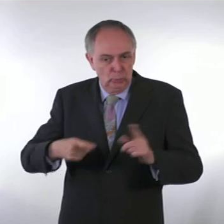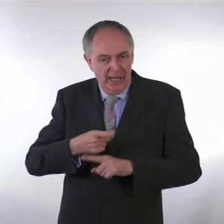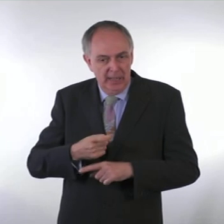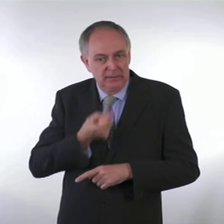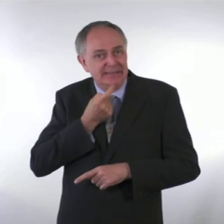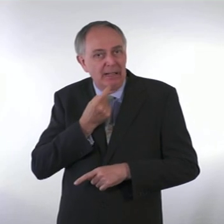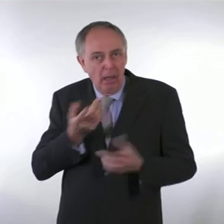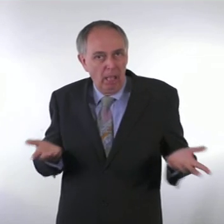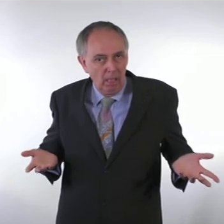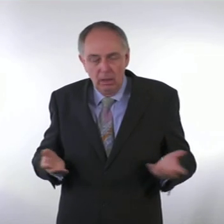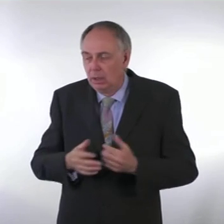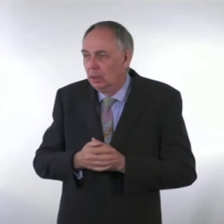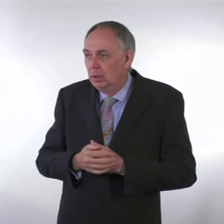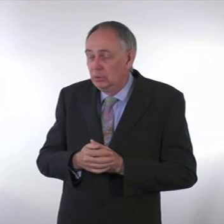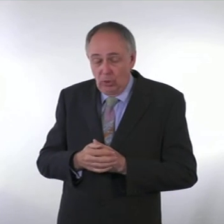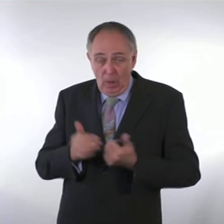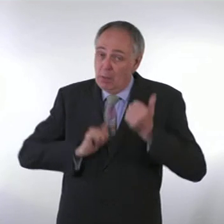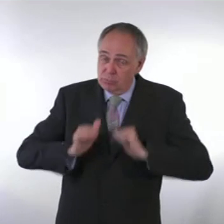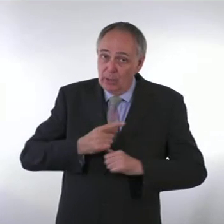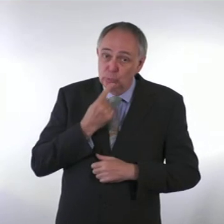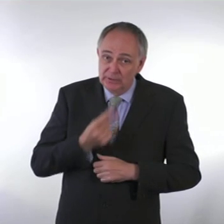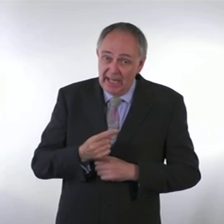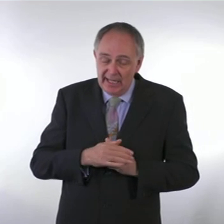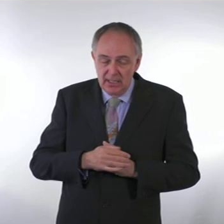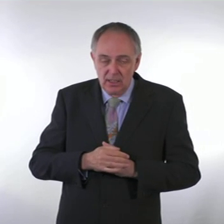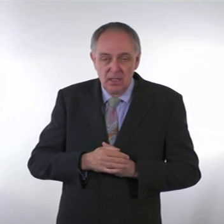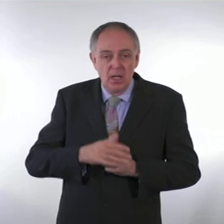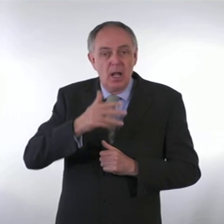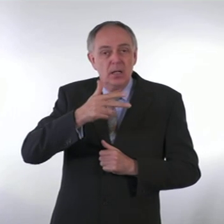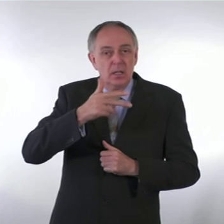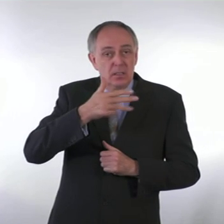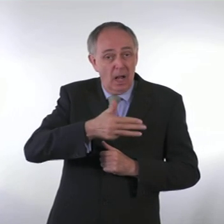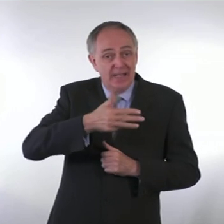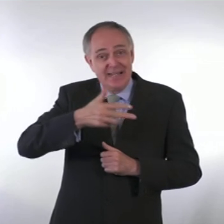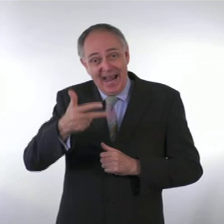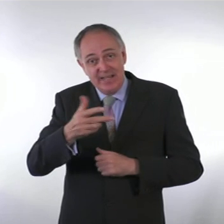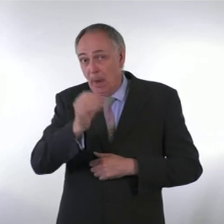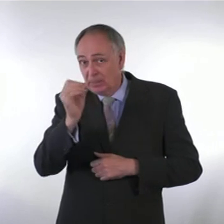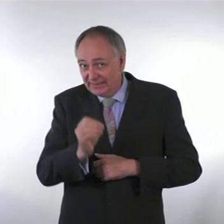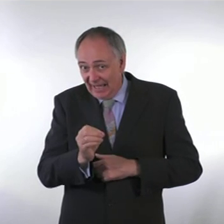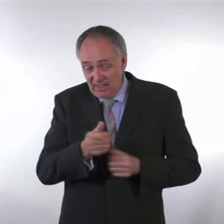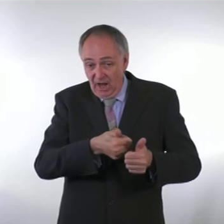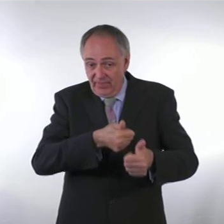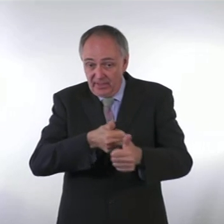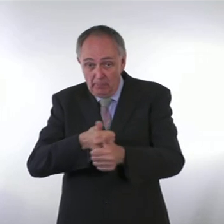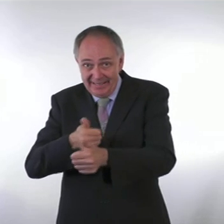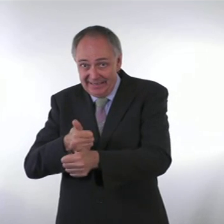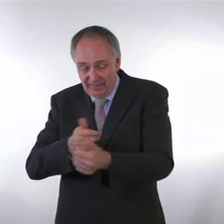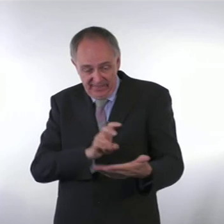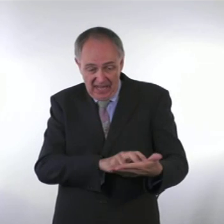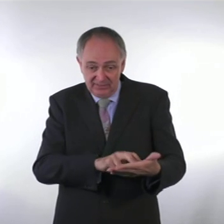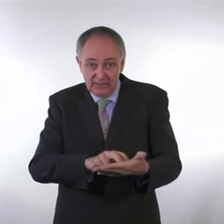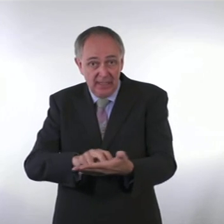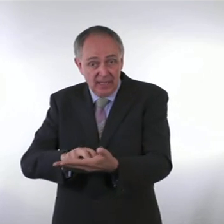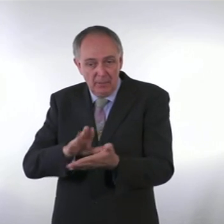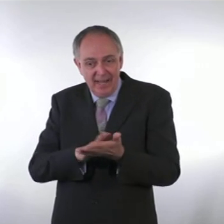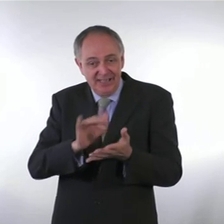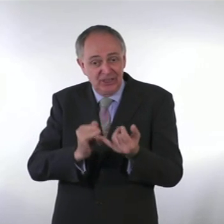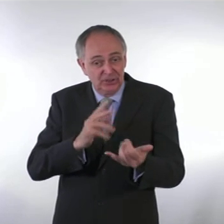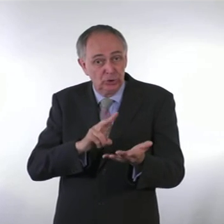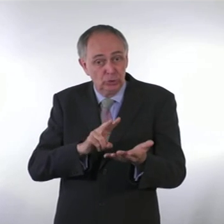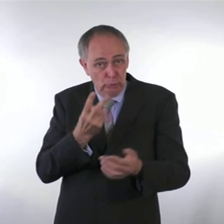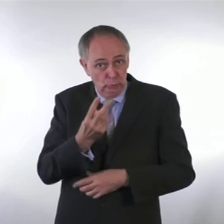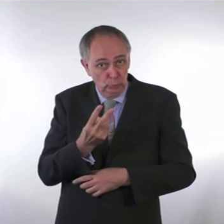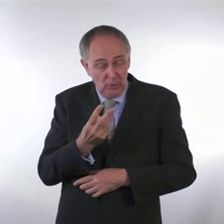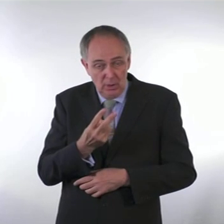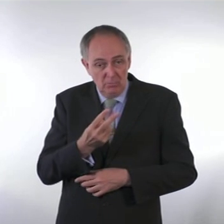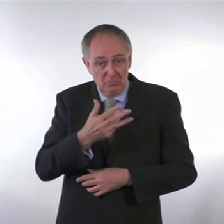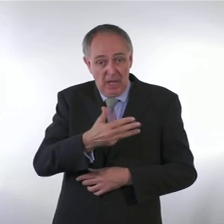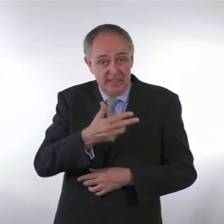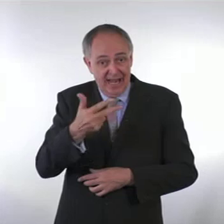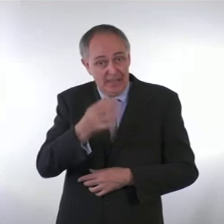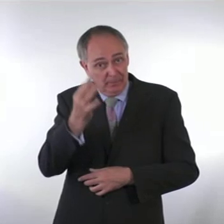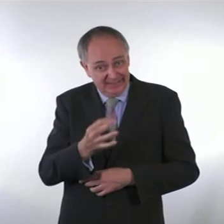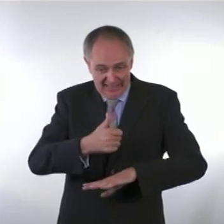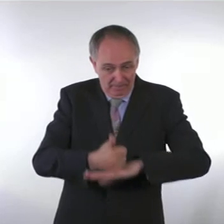I am proud to say that 98% of the companies that have signed up to deliver for HS2 are based in this country.